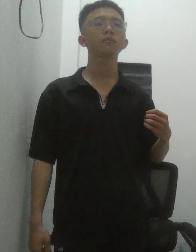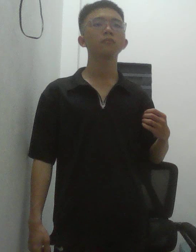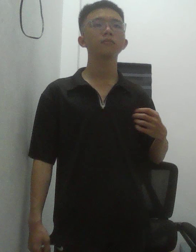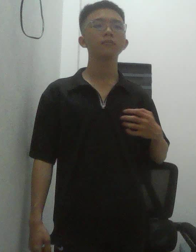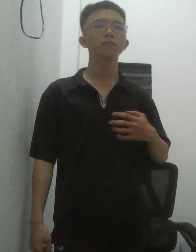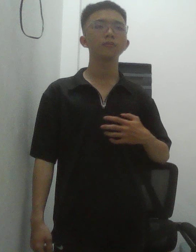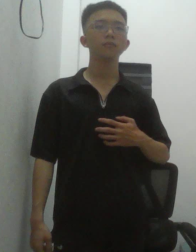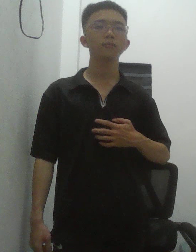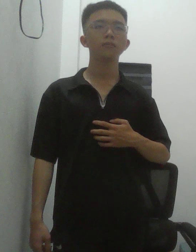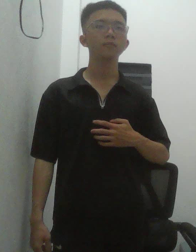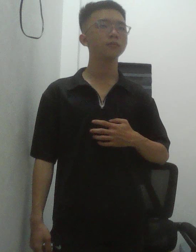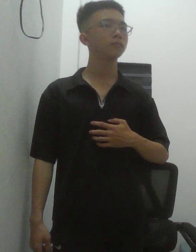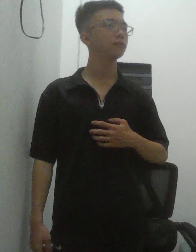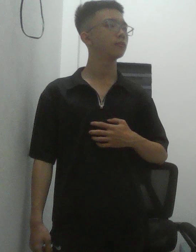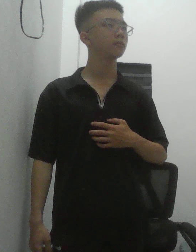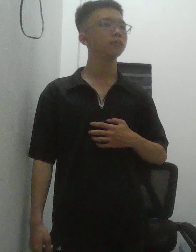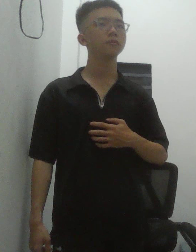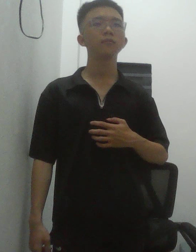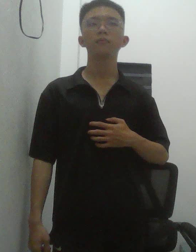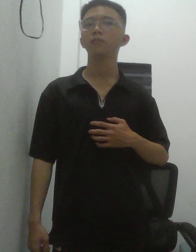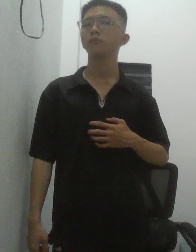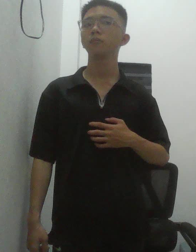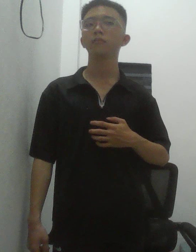khong thich